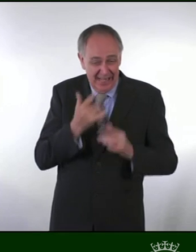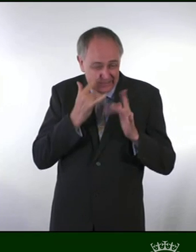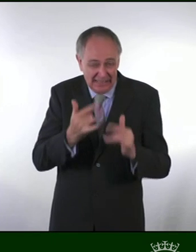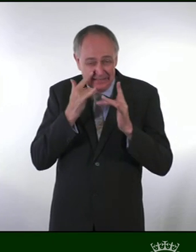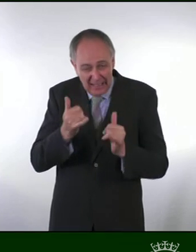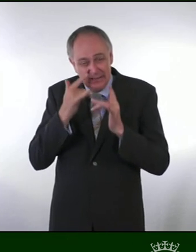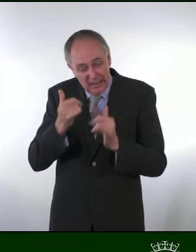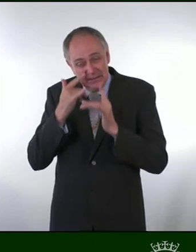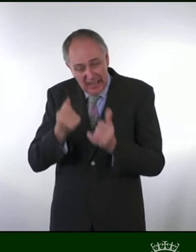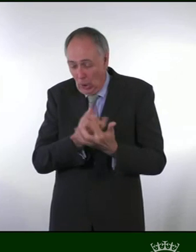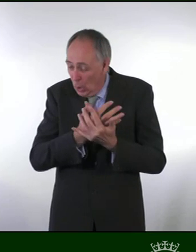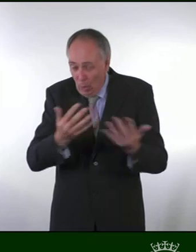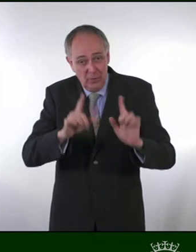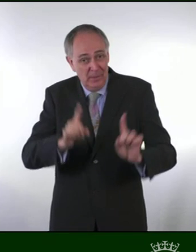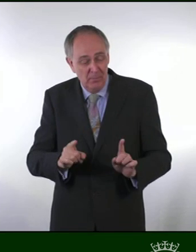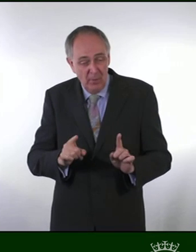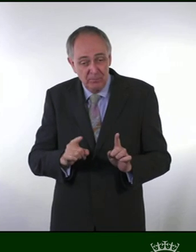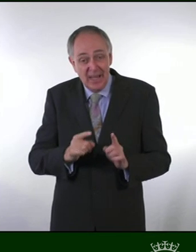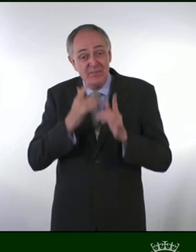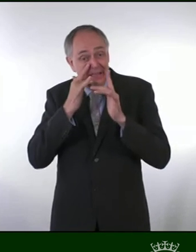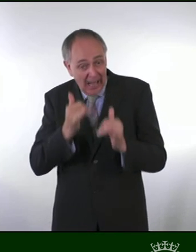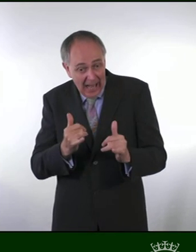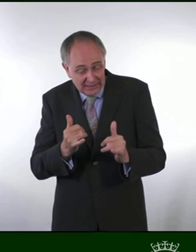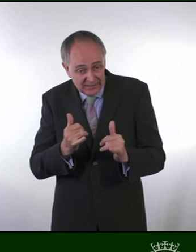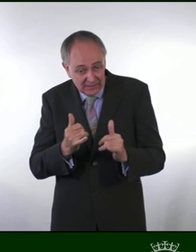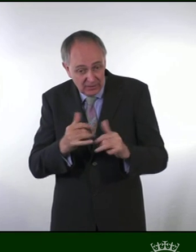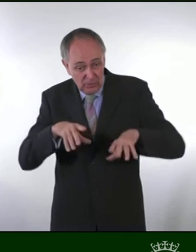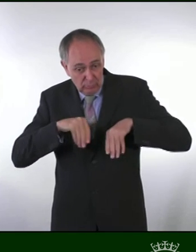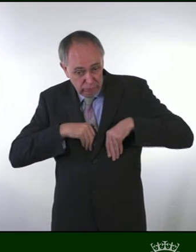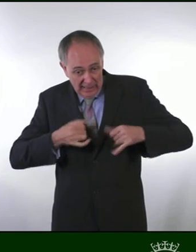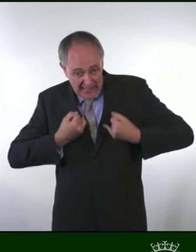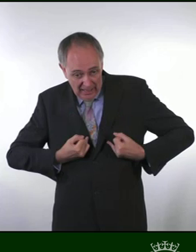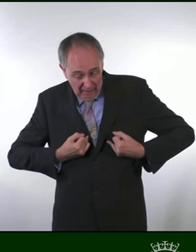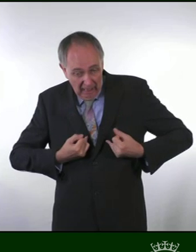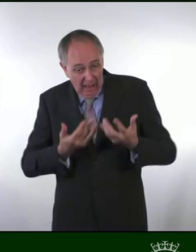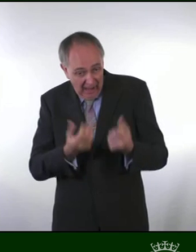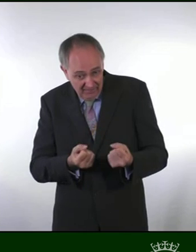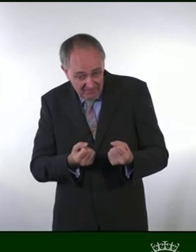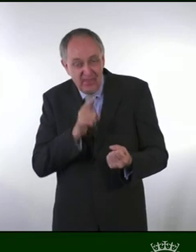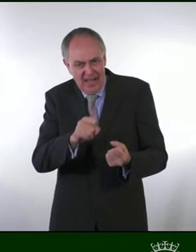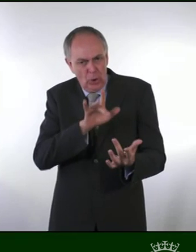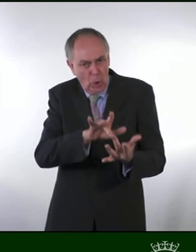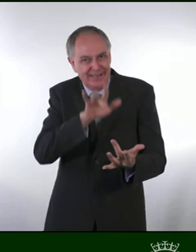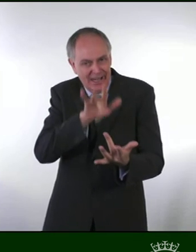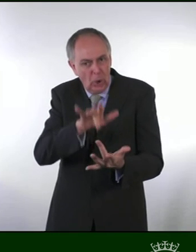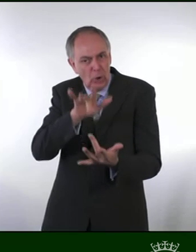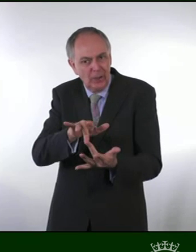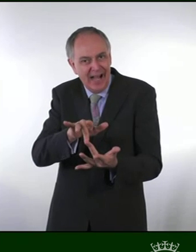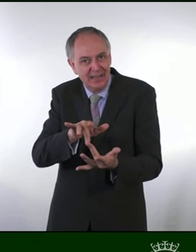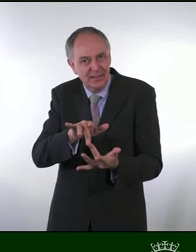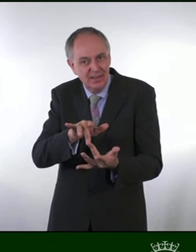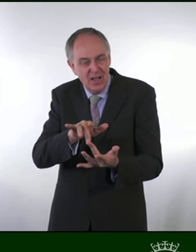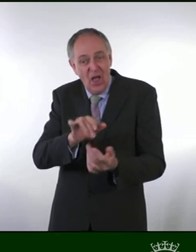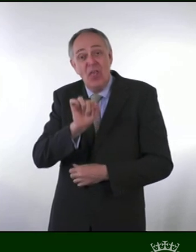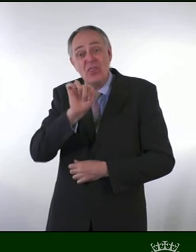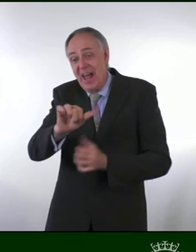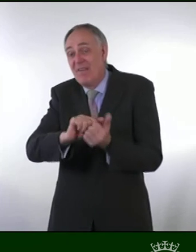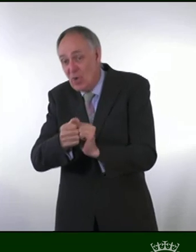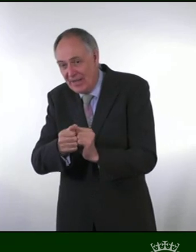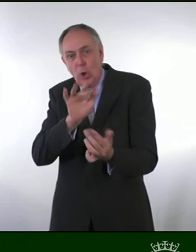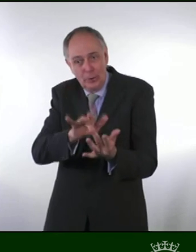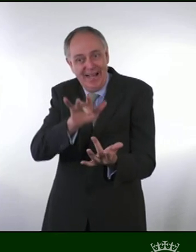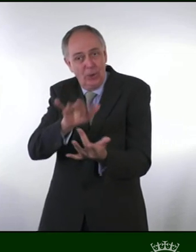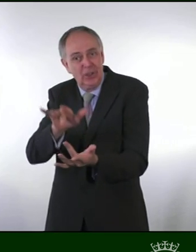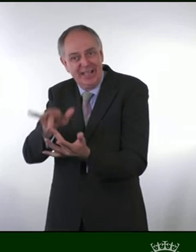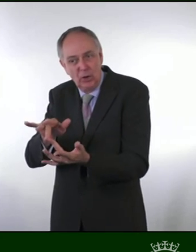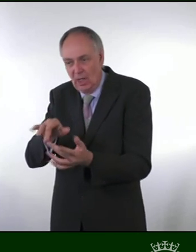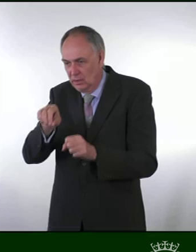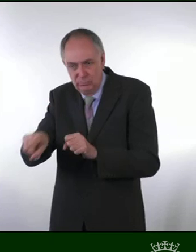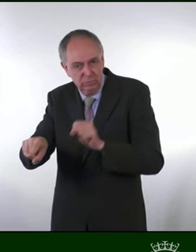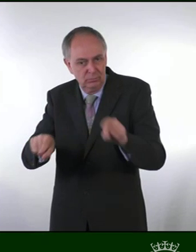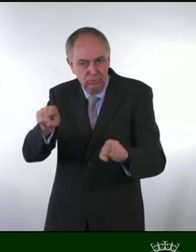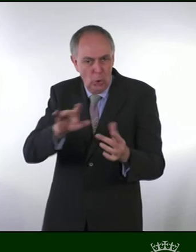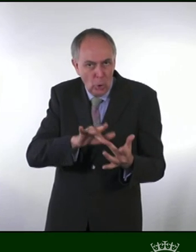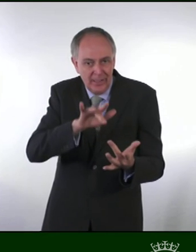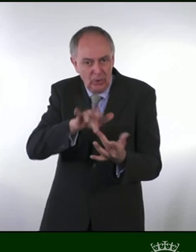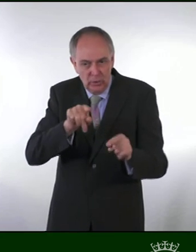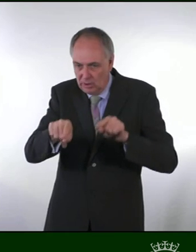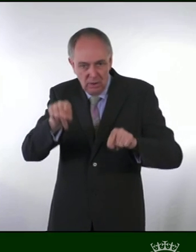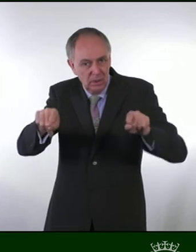Every person who tests positive in the track and trace system is contacted, and then thousands of their contacts—people they have been in contact with—are themselves contacted.